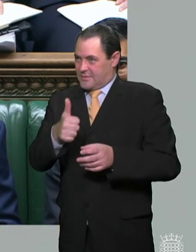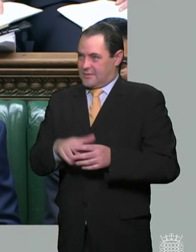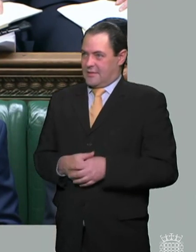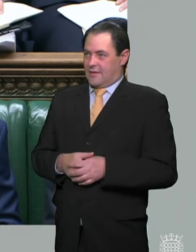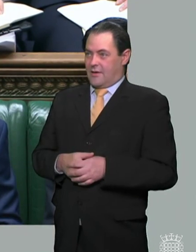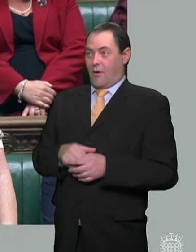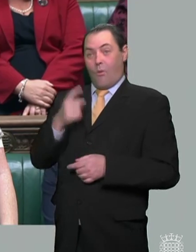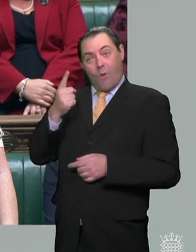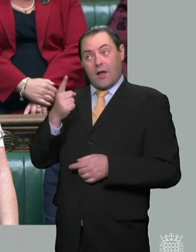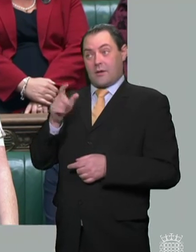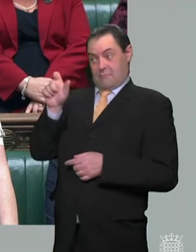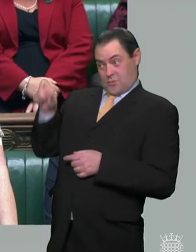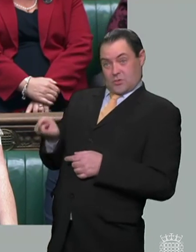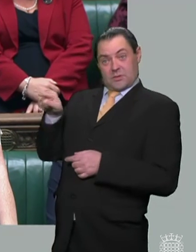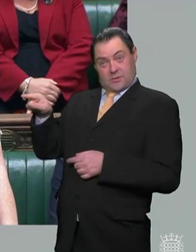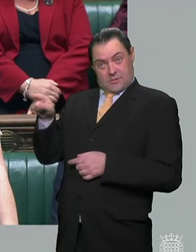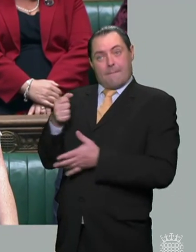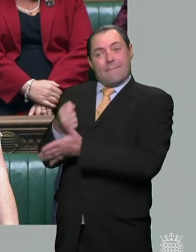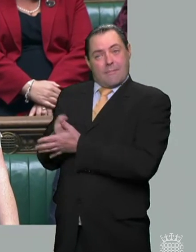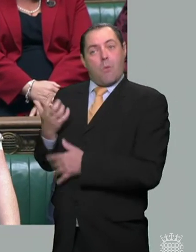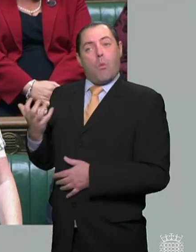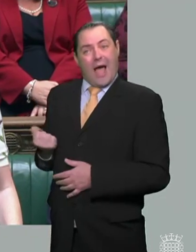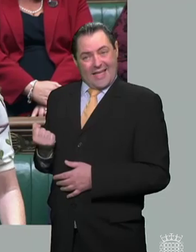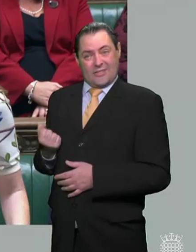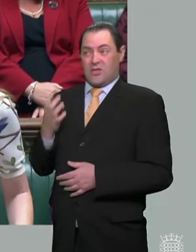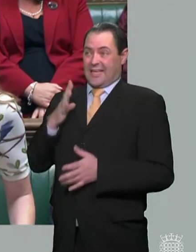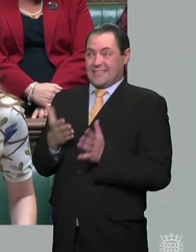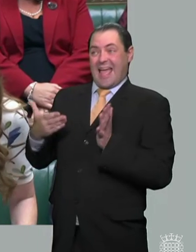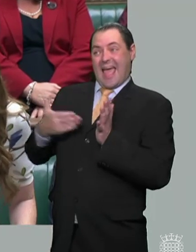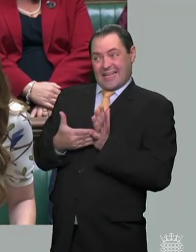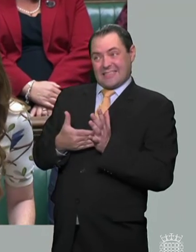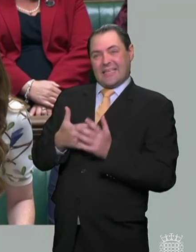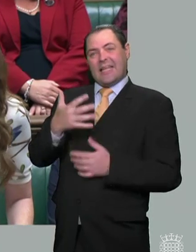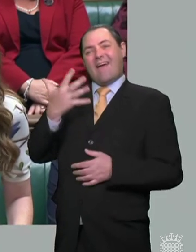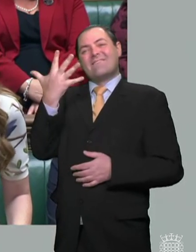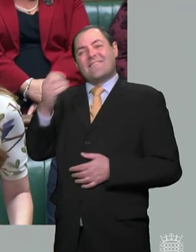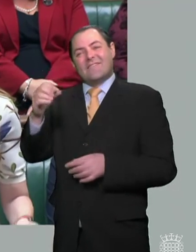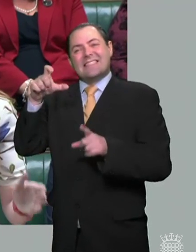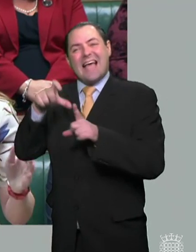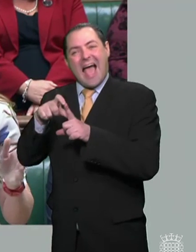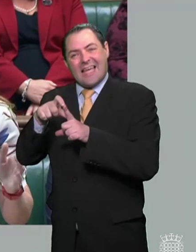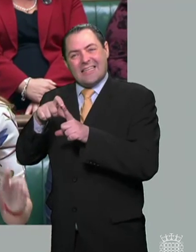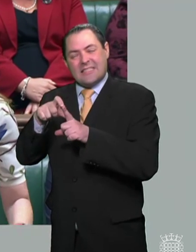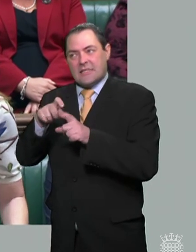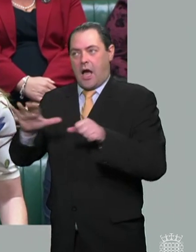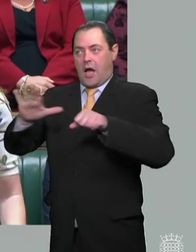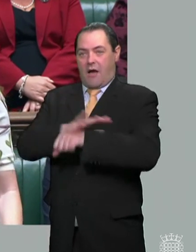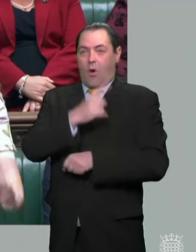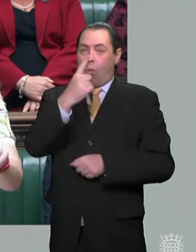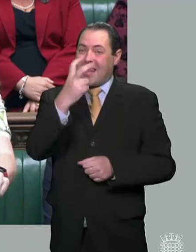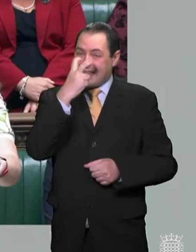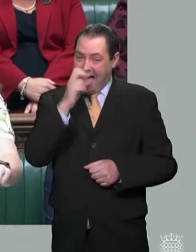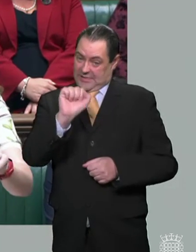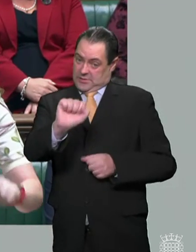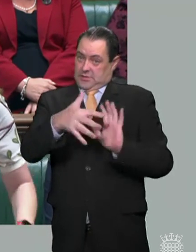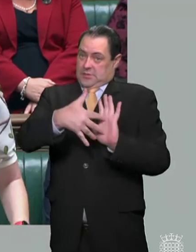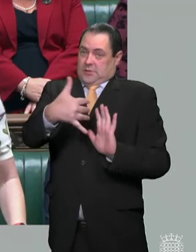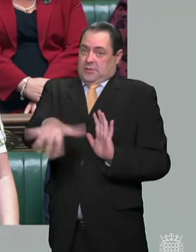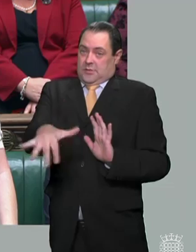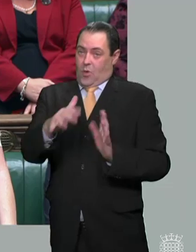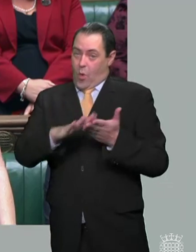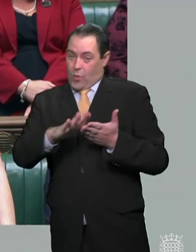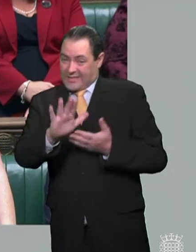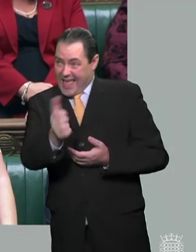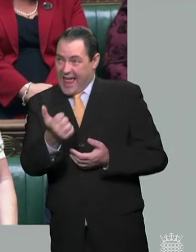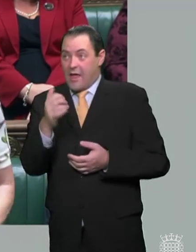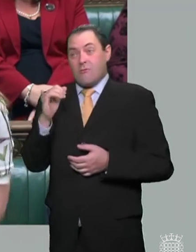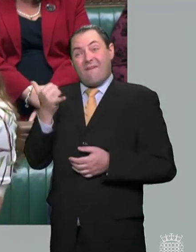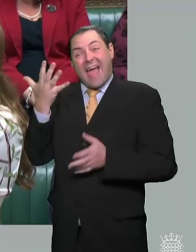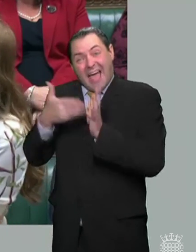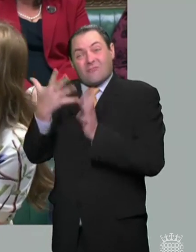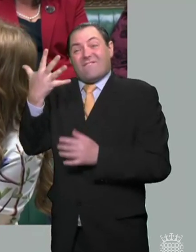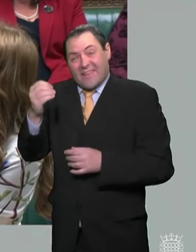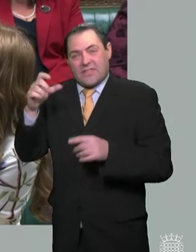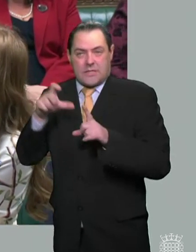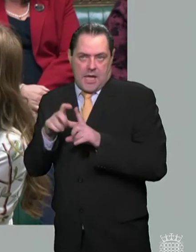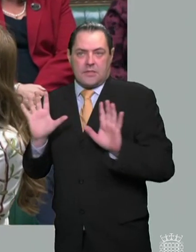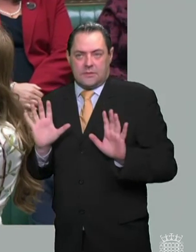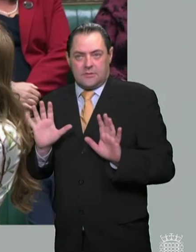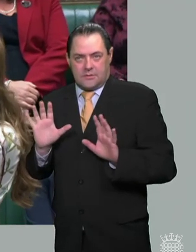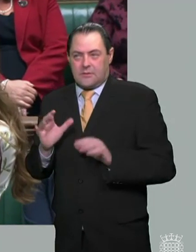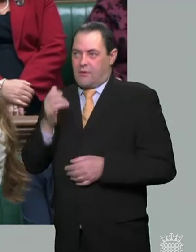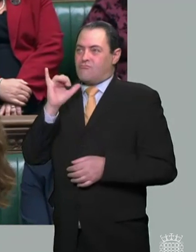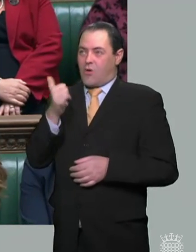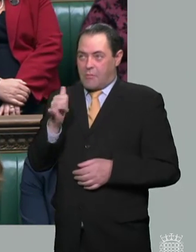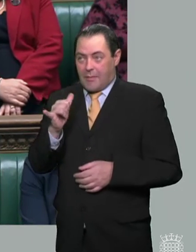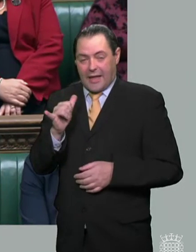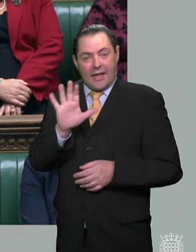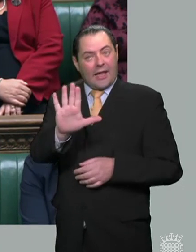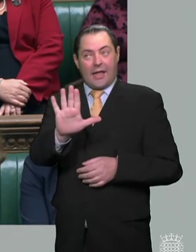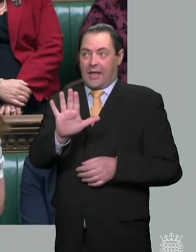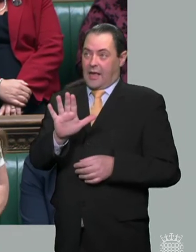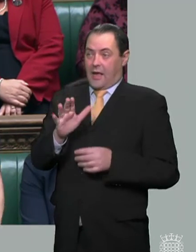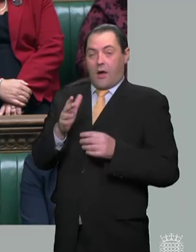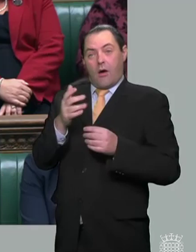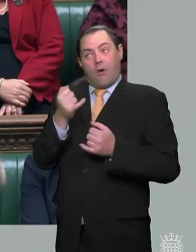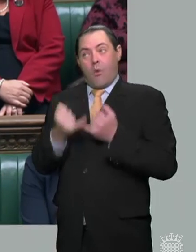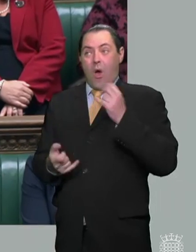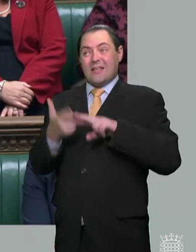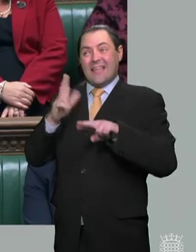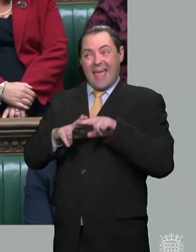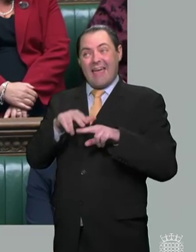Let me tell him: a worker on the minimum wage would need to work an extra 50 days to pay for a single night at his favourite resort—and probably even more if the sea was open.